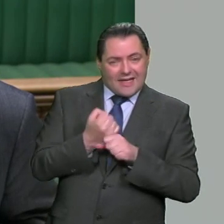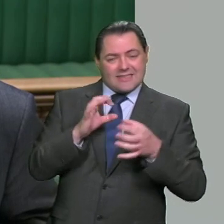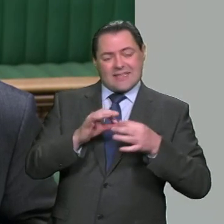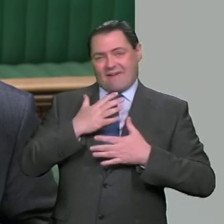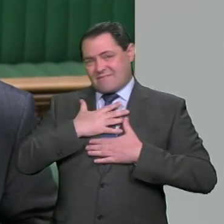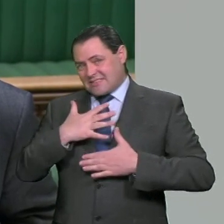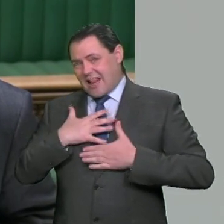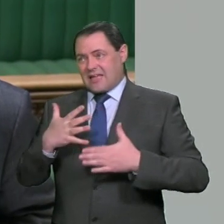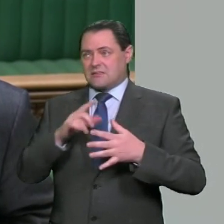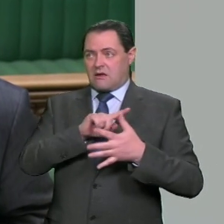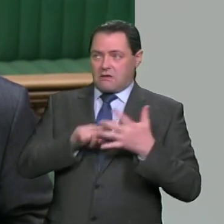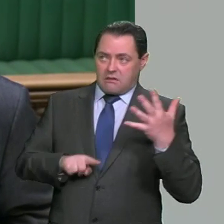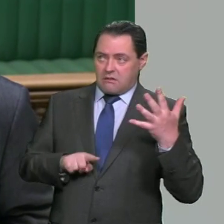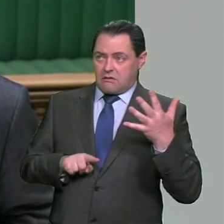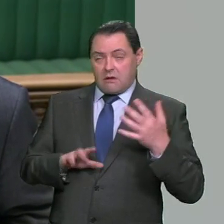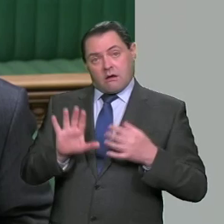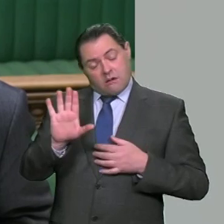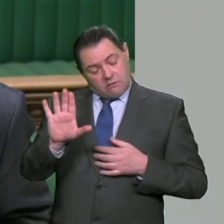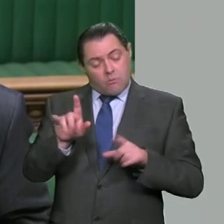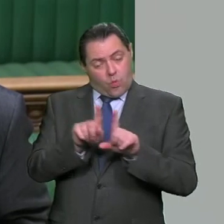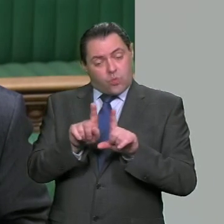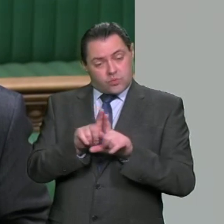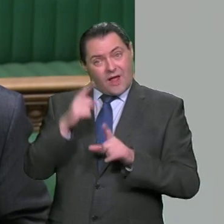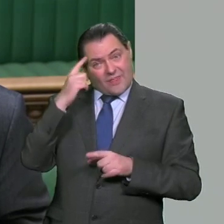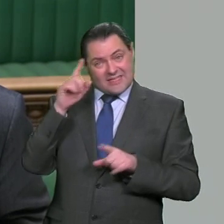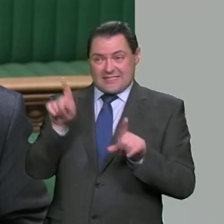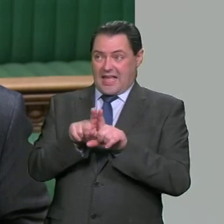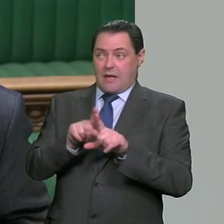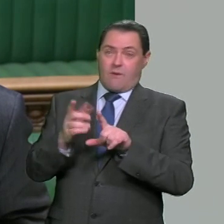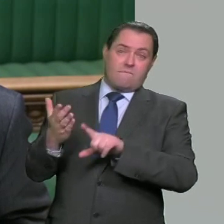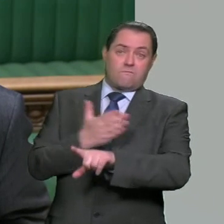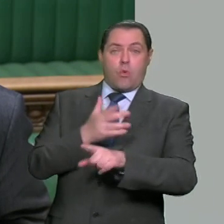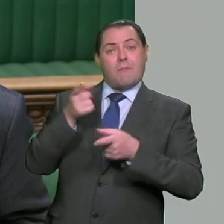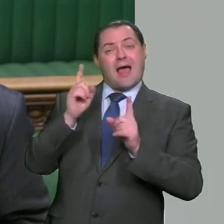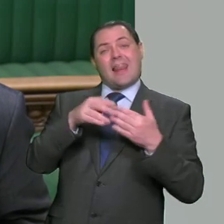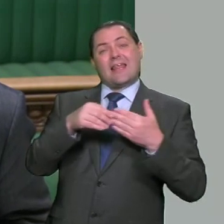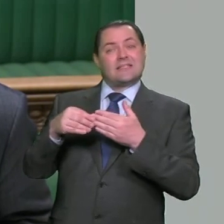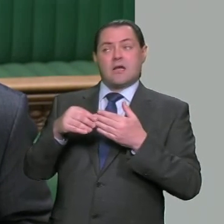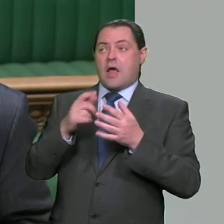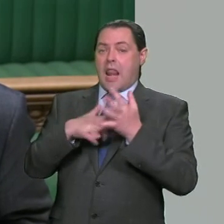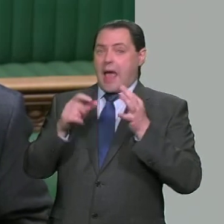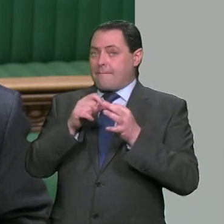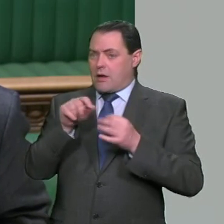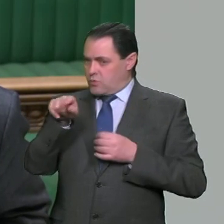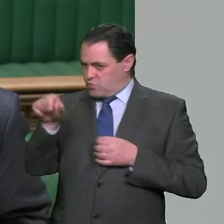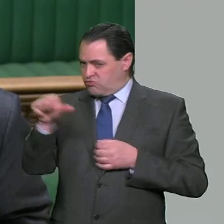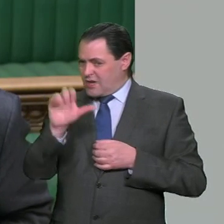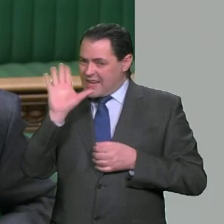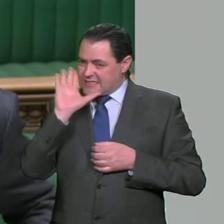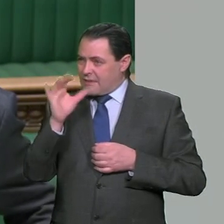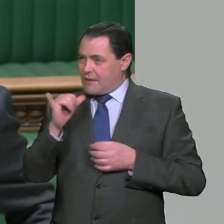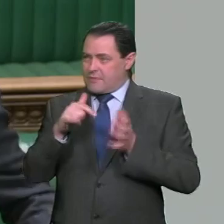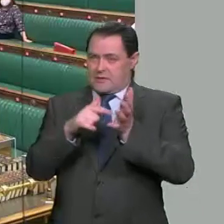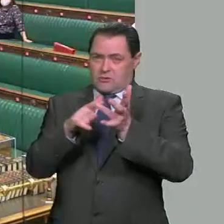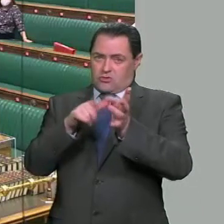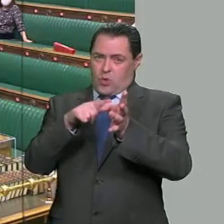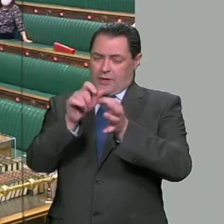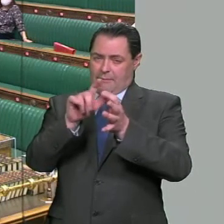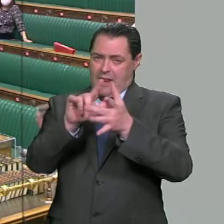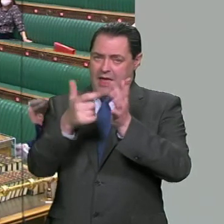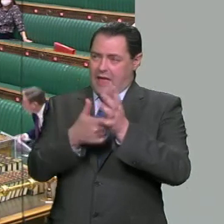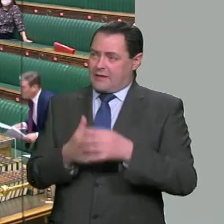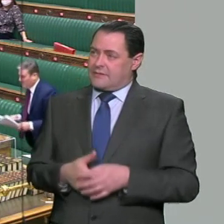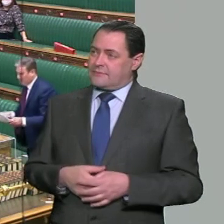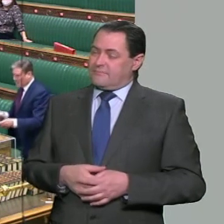And by the way, so does the former leader of the Labour party—a man to whom I think the right honourable and learned Gentleman should listen—Tony Blair.